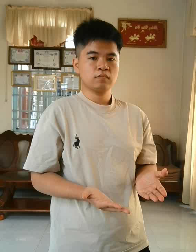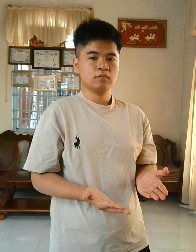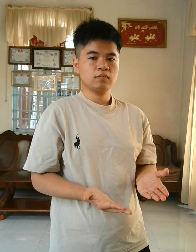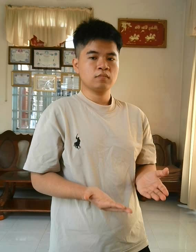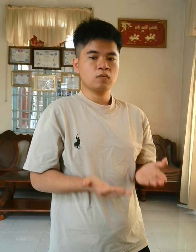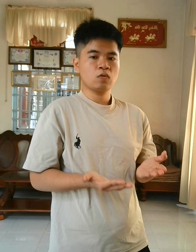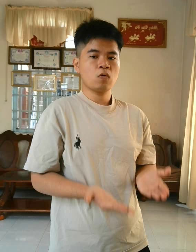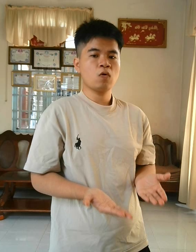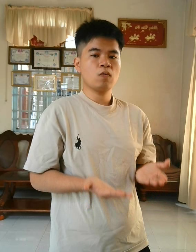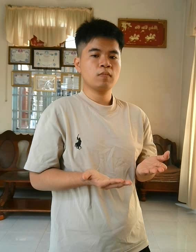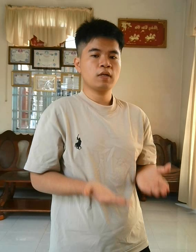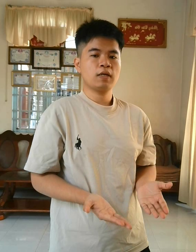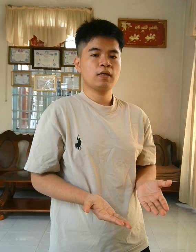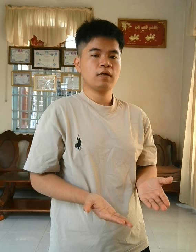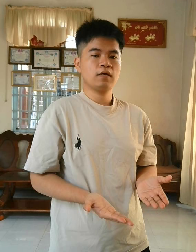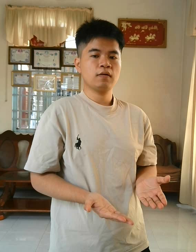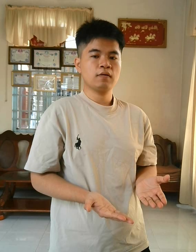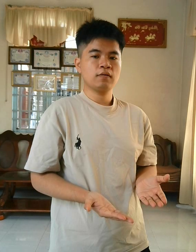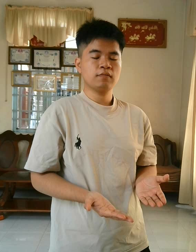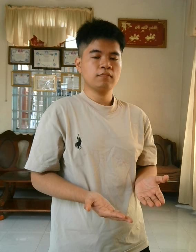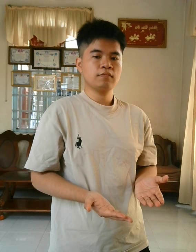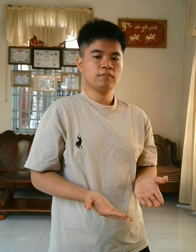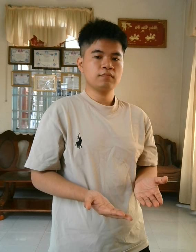hom nay